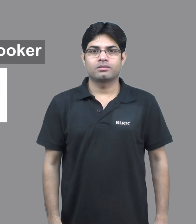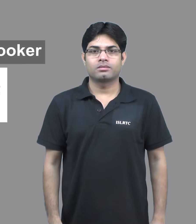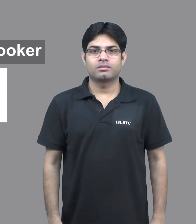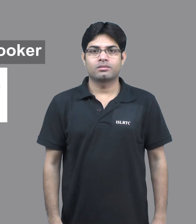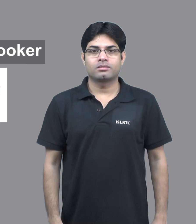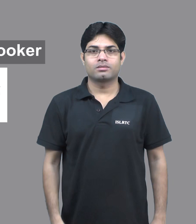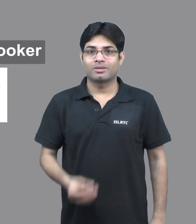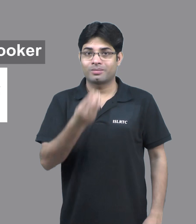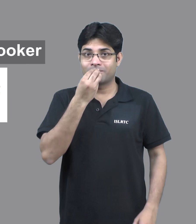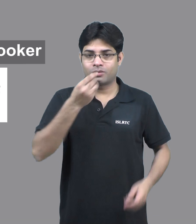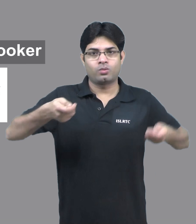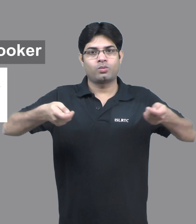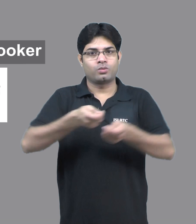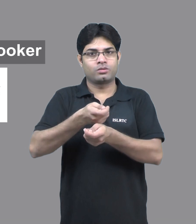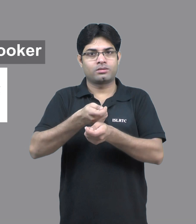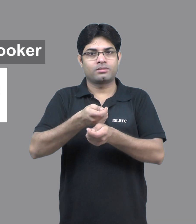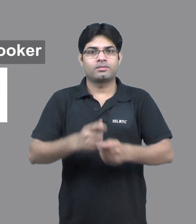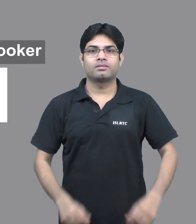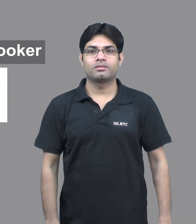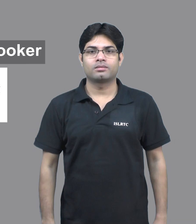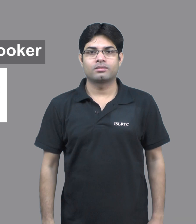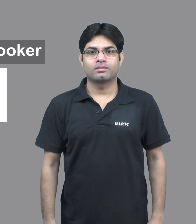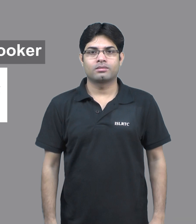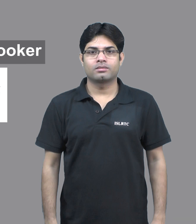Pressure Cooker